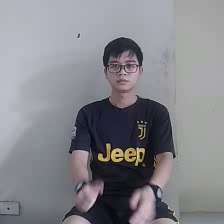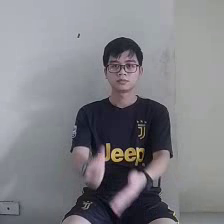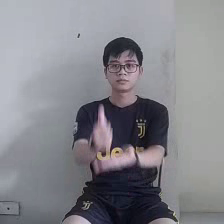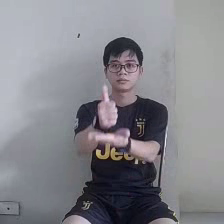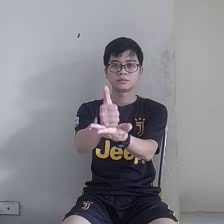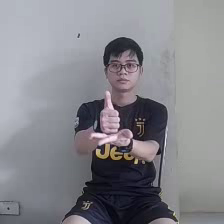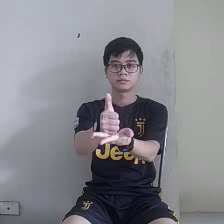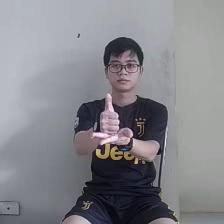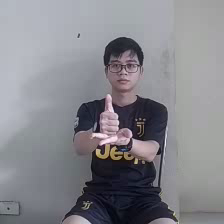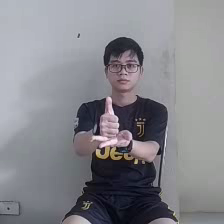Giúp